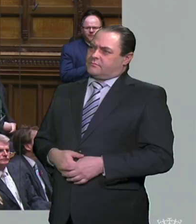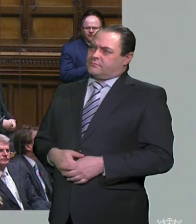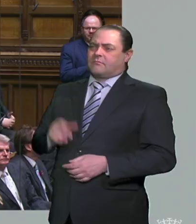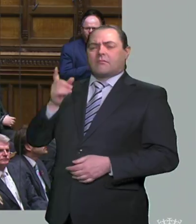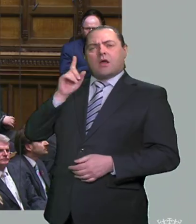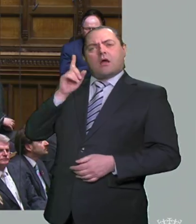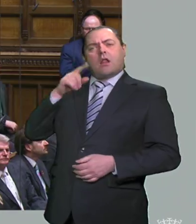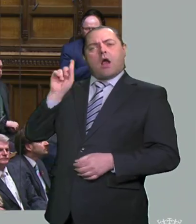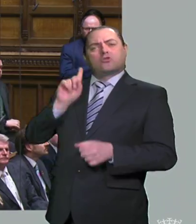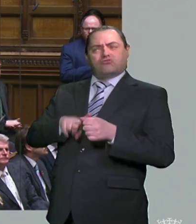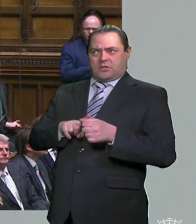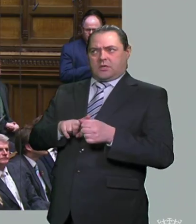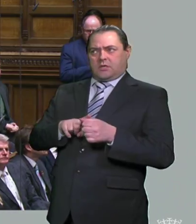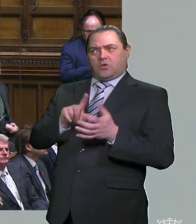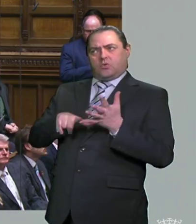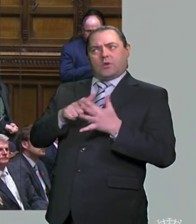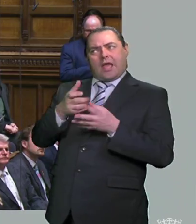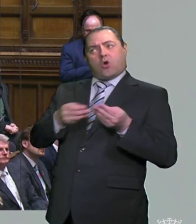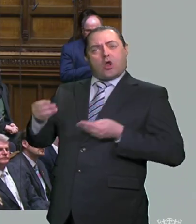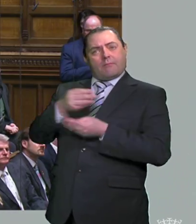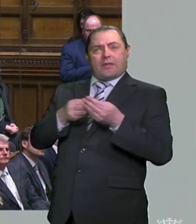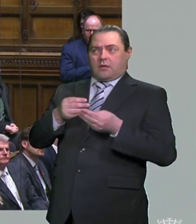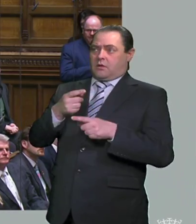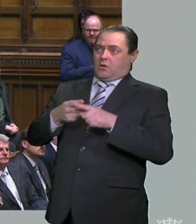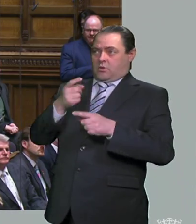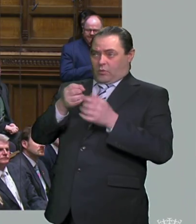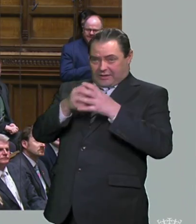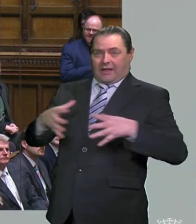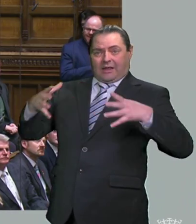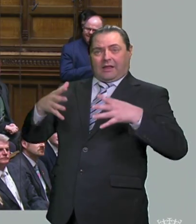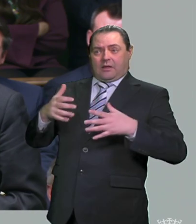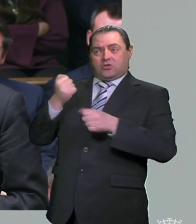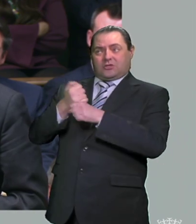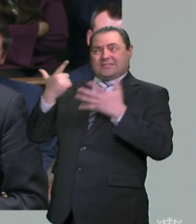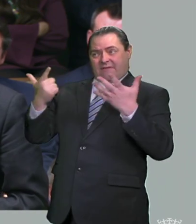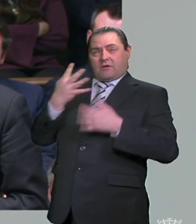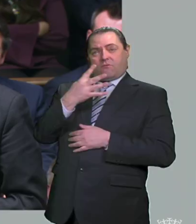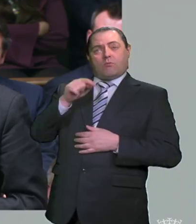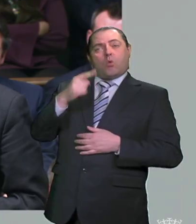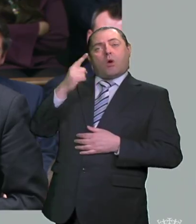Last year, the UK economy grew at 4.1%, the fastest rate in the G7.